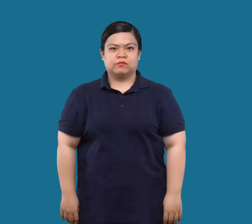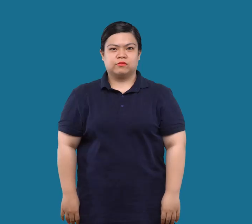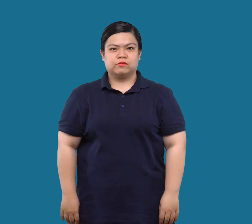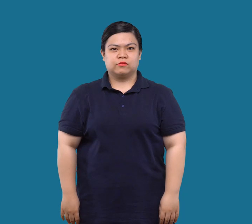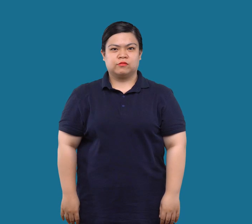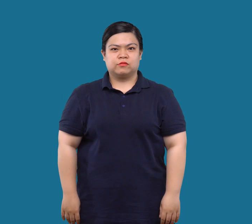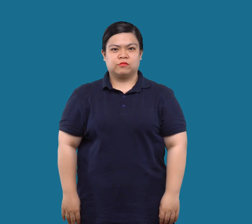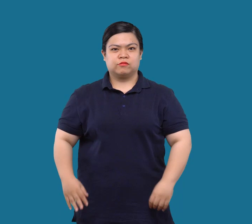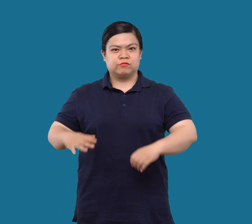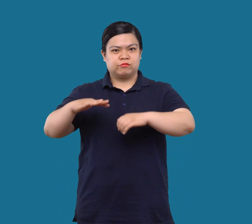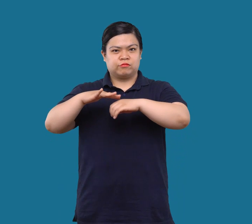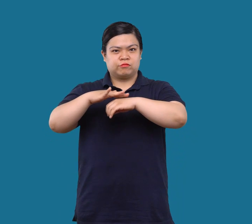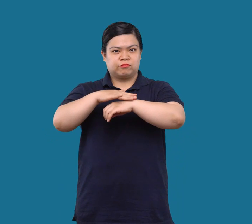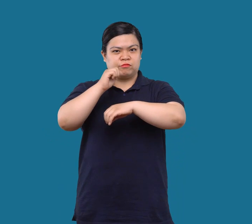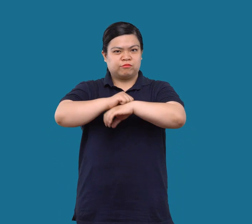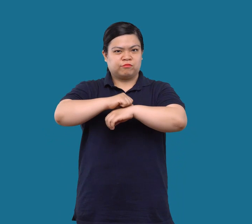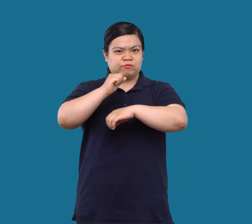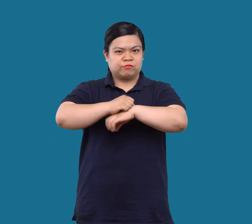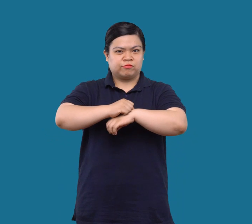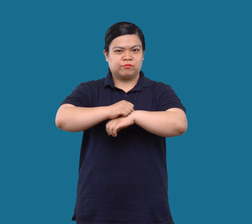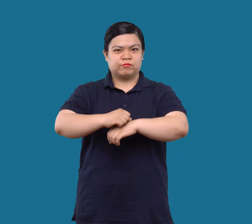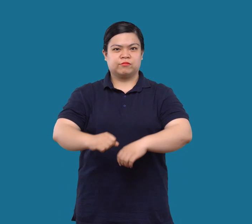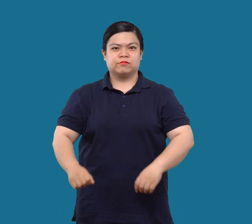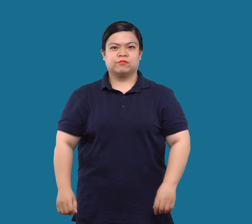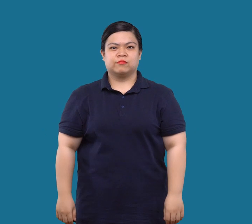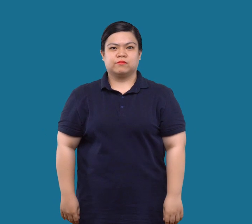gỗ